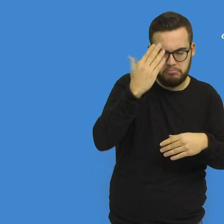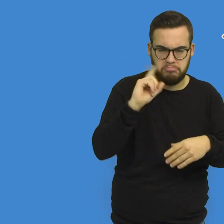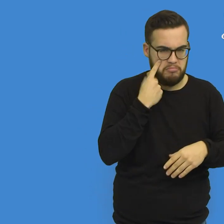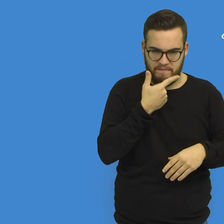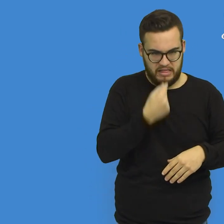descubrir